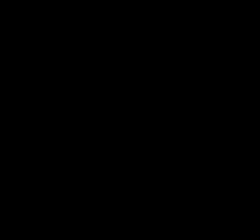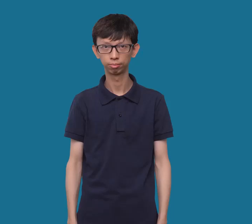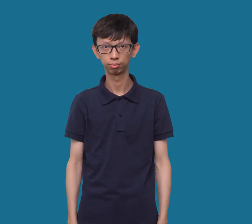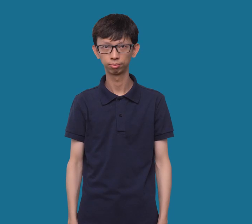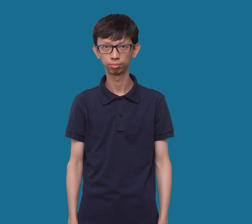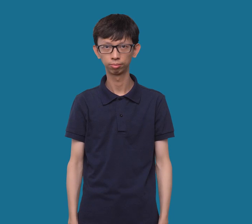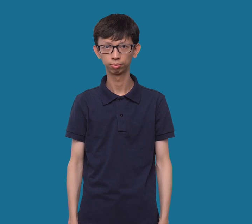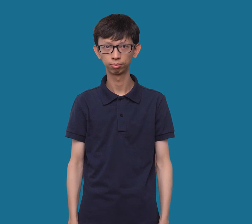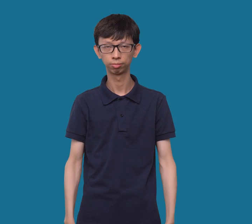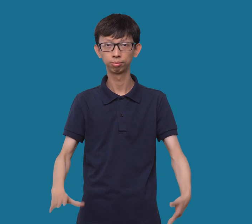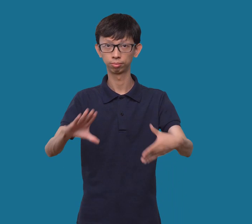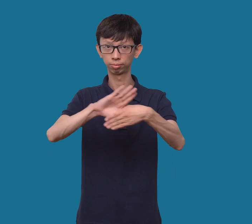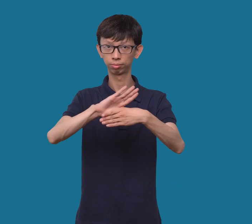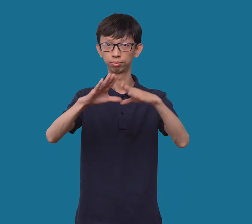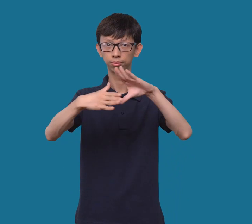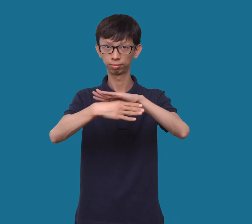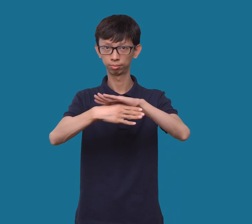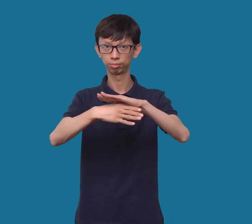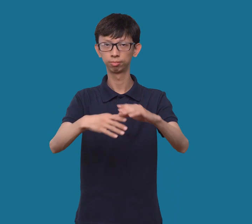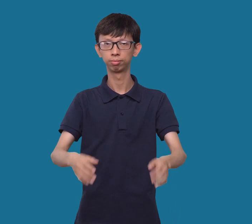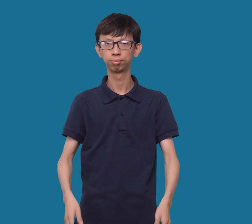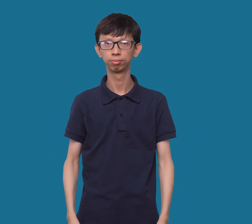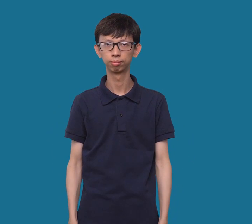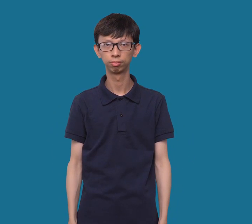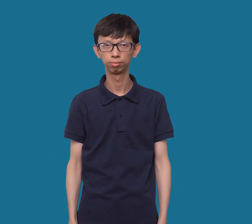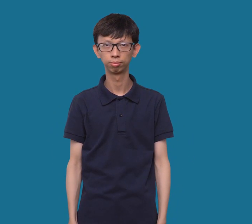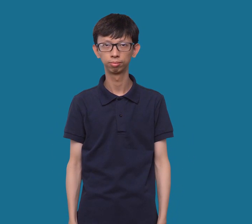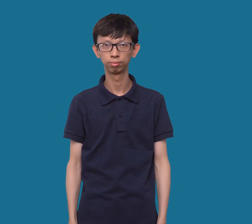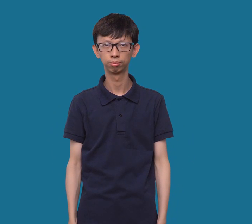phong tục